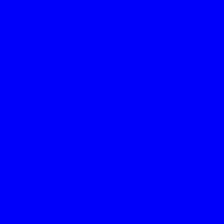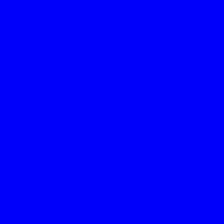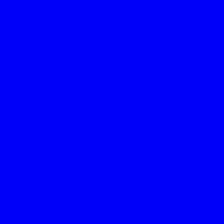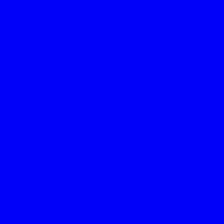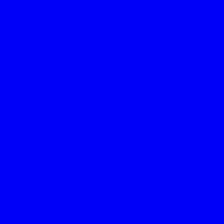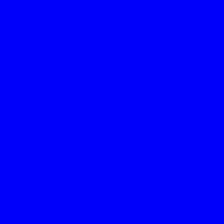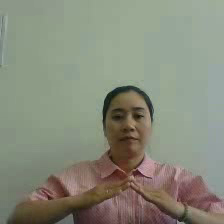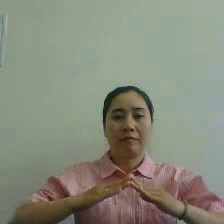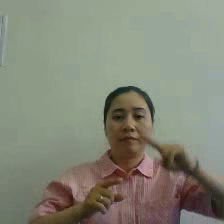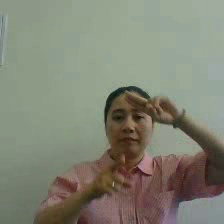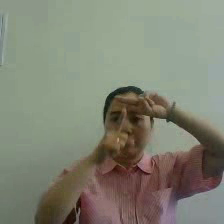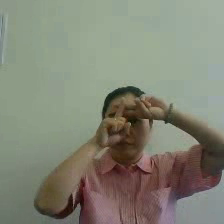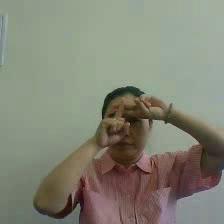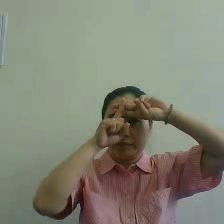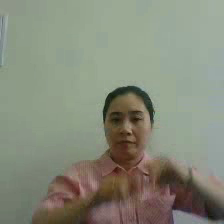Bệnh viện